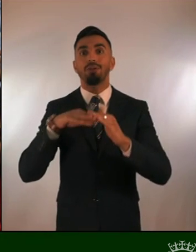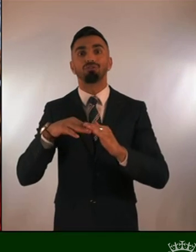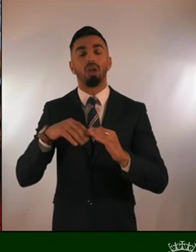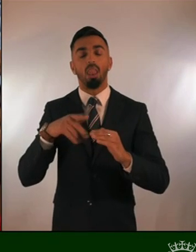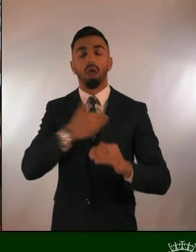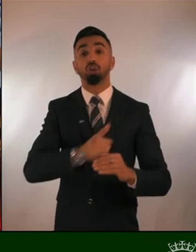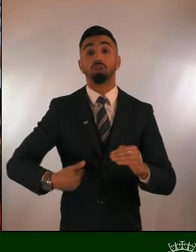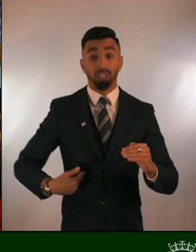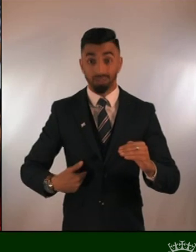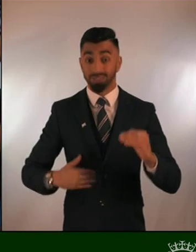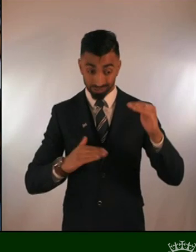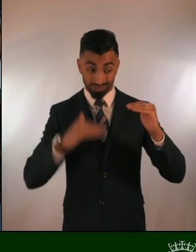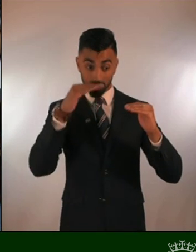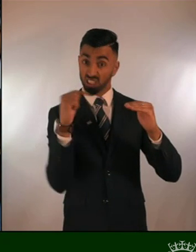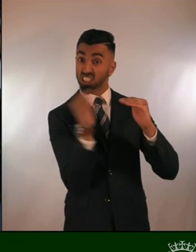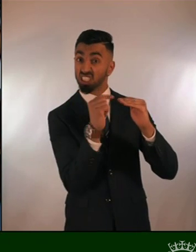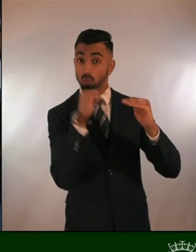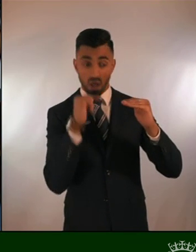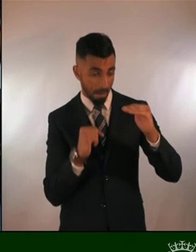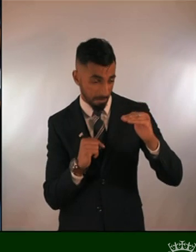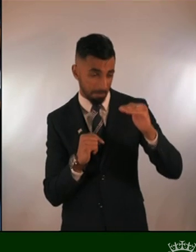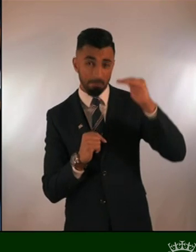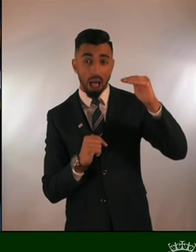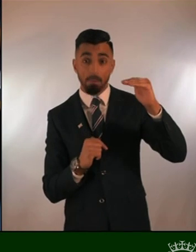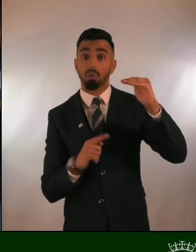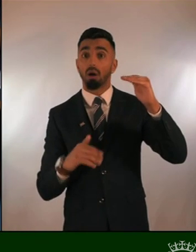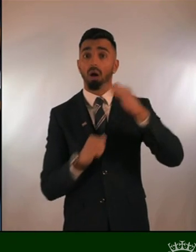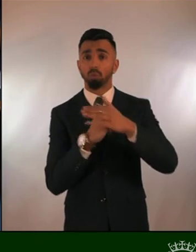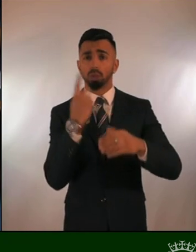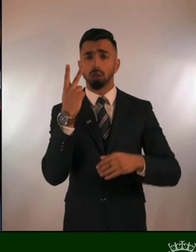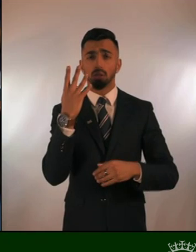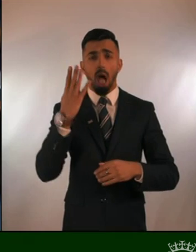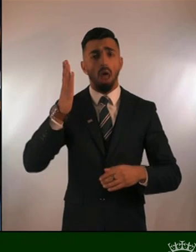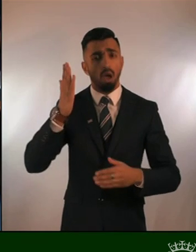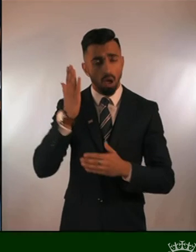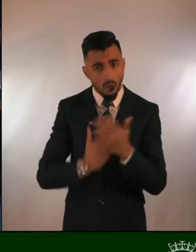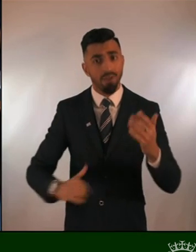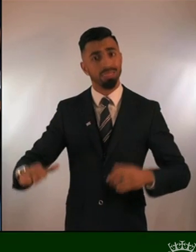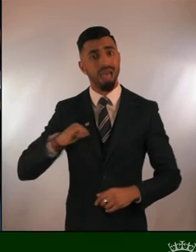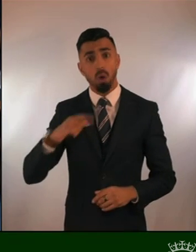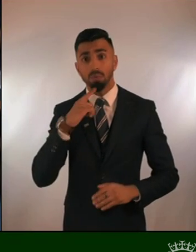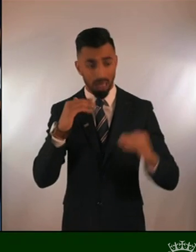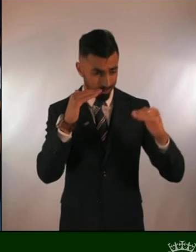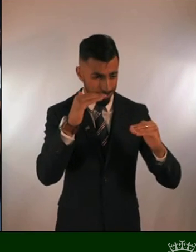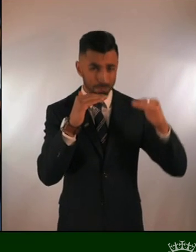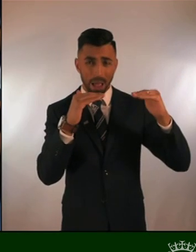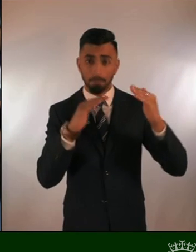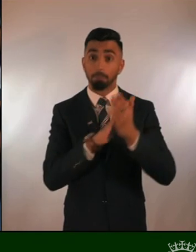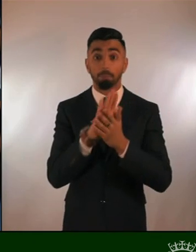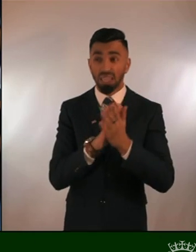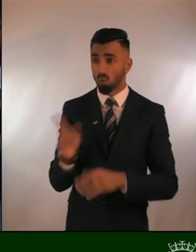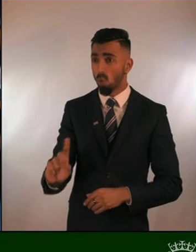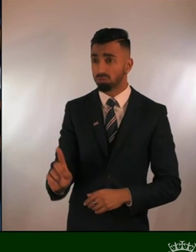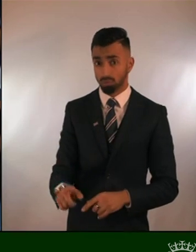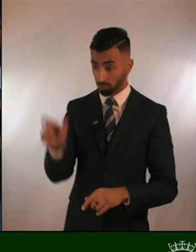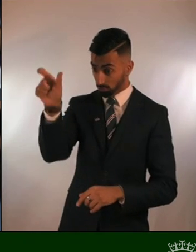That is a tax cut for 31 million people, saving a typical employee over £100.